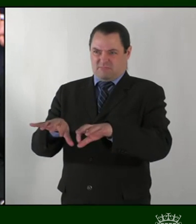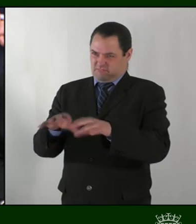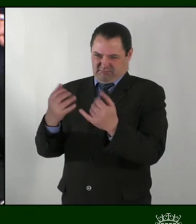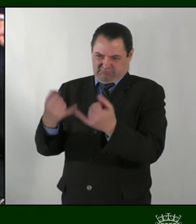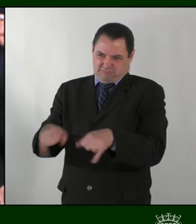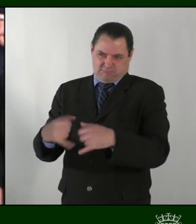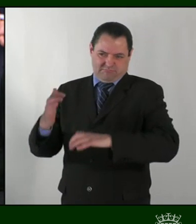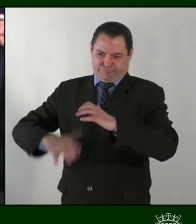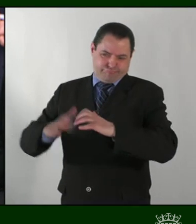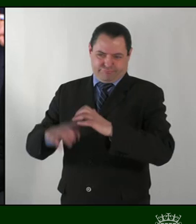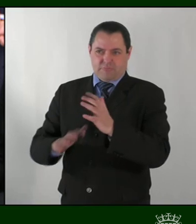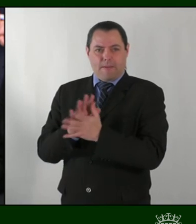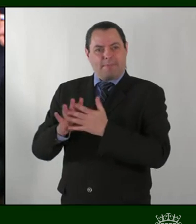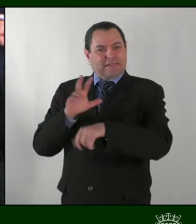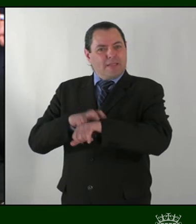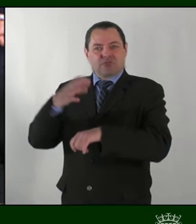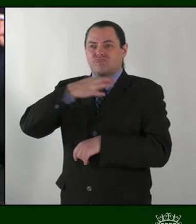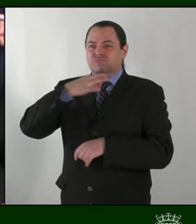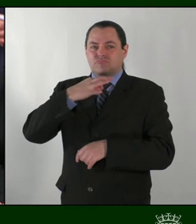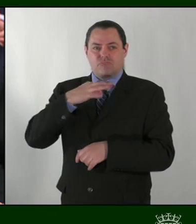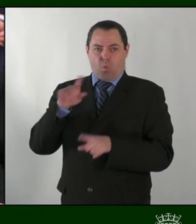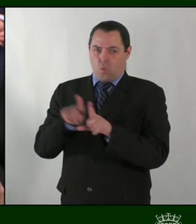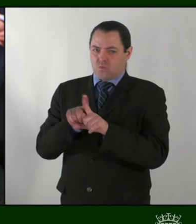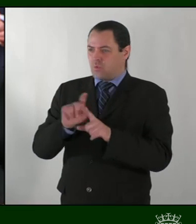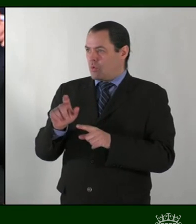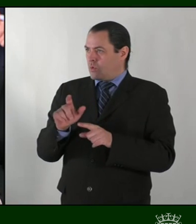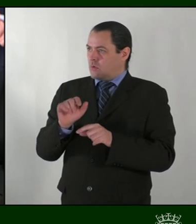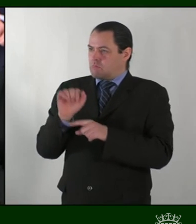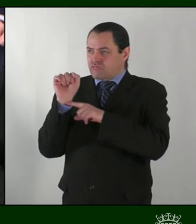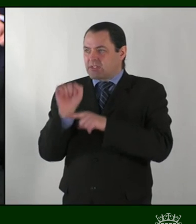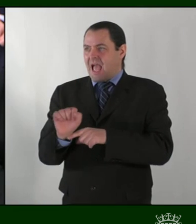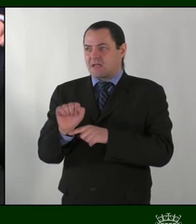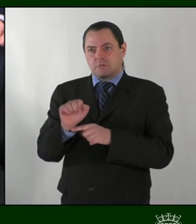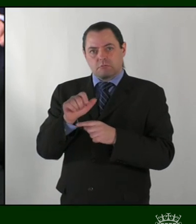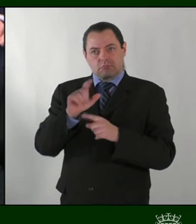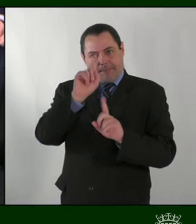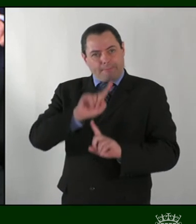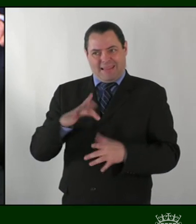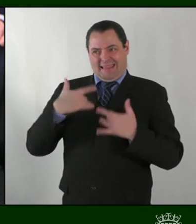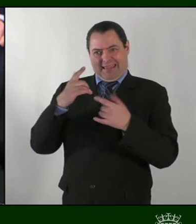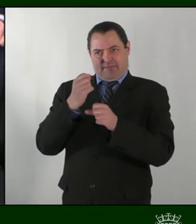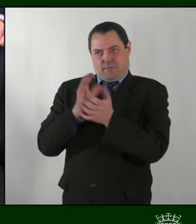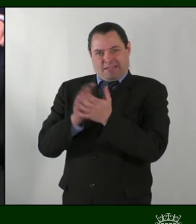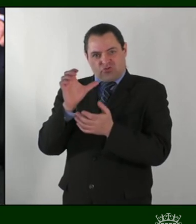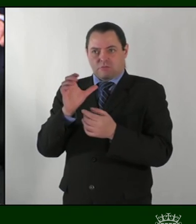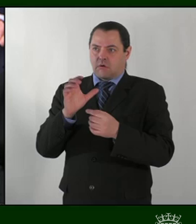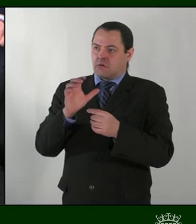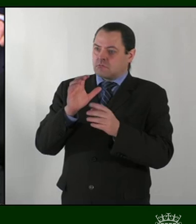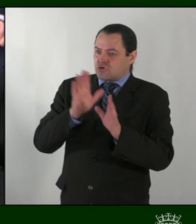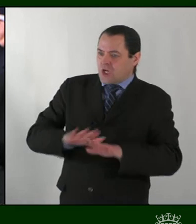This is putting the police at risk and undermining their ability to protect residents and vulnerable children.